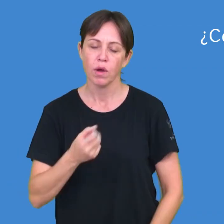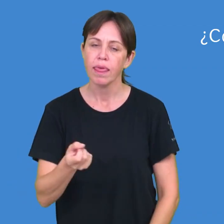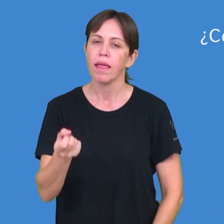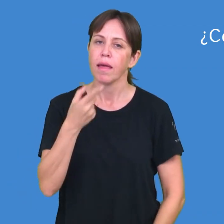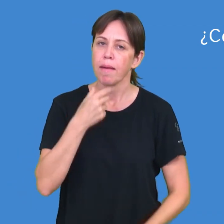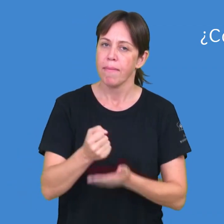droga